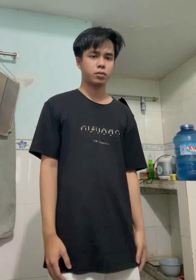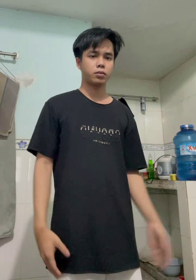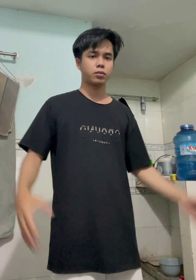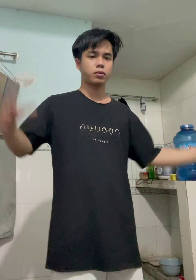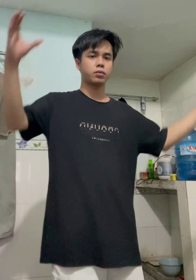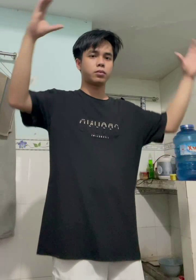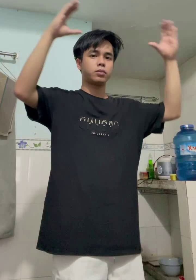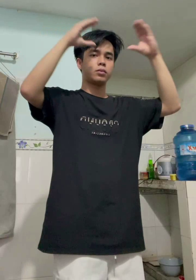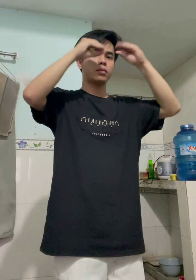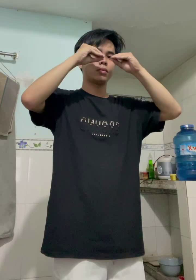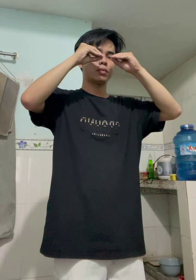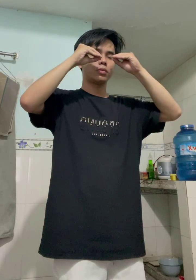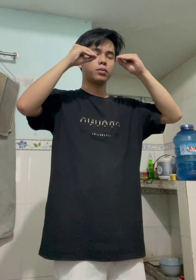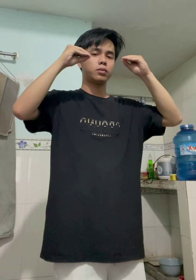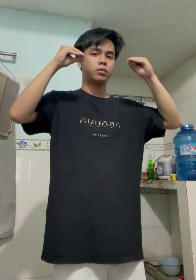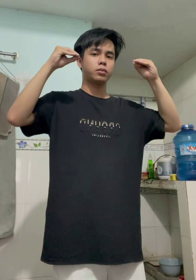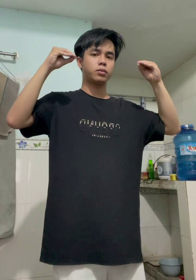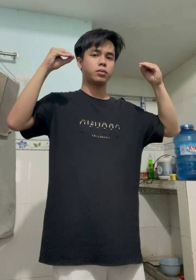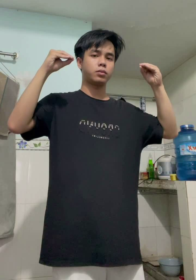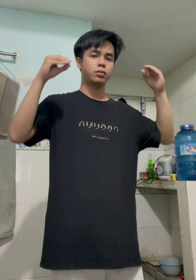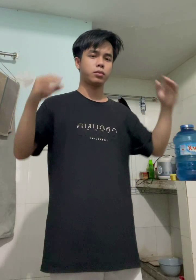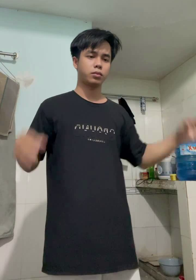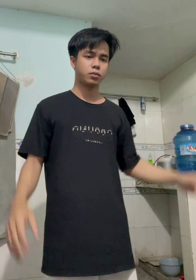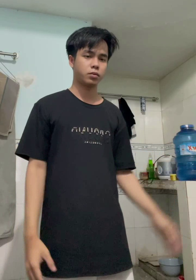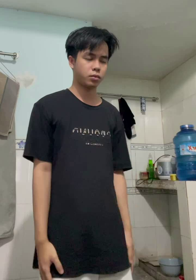buoi toi